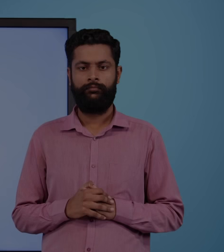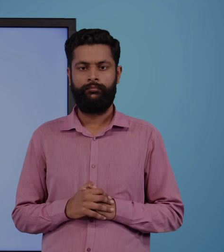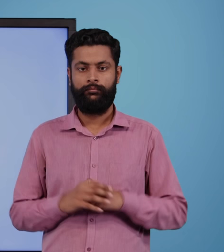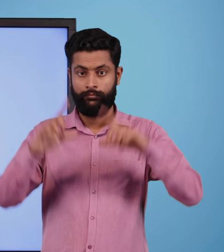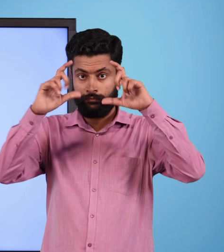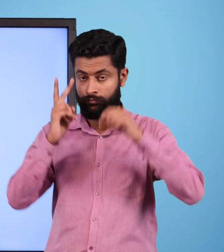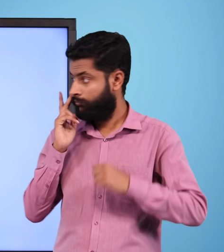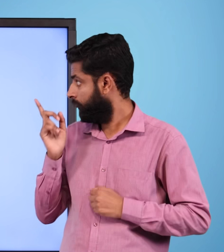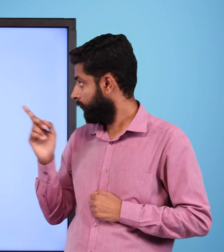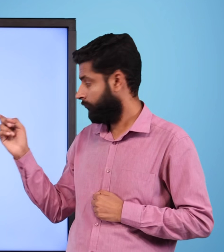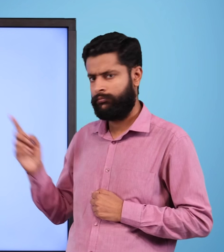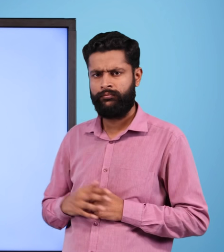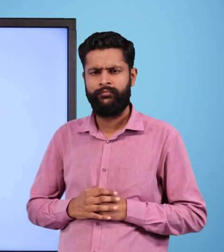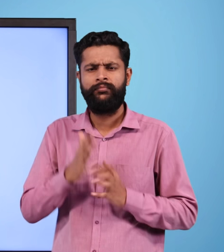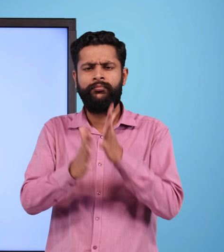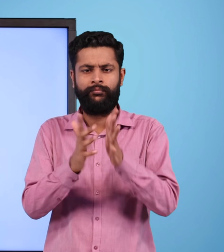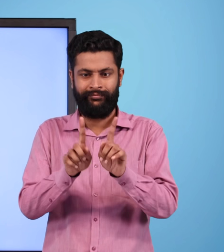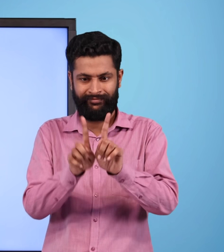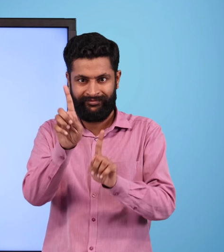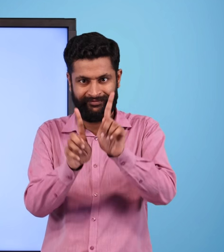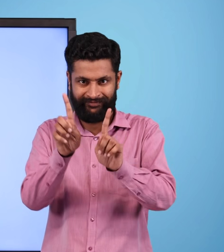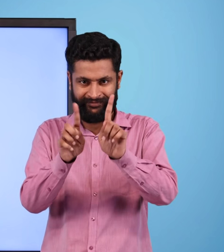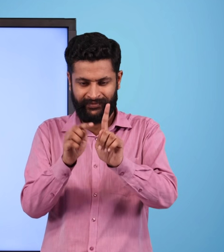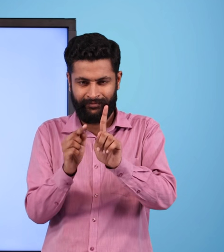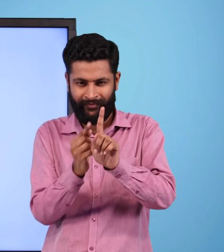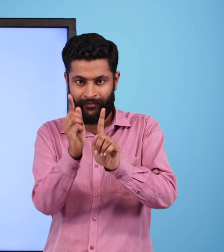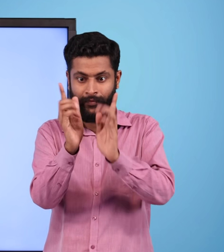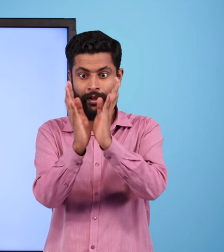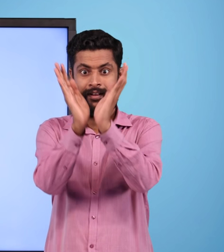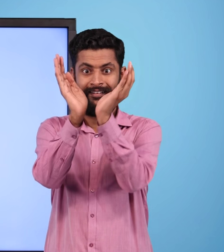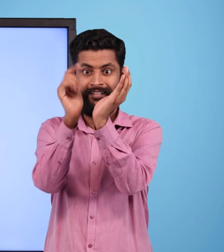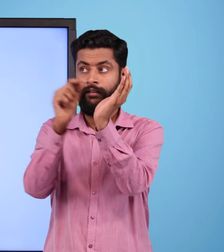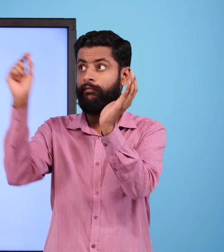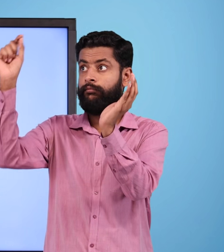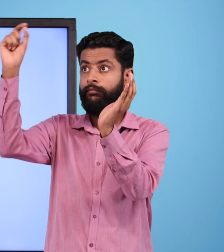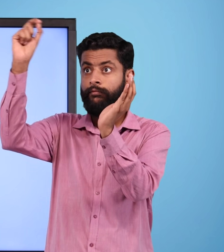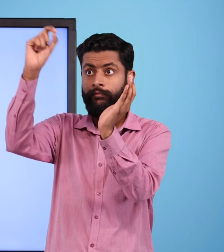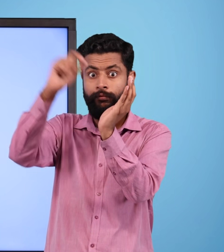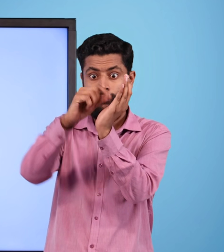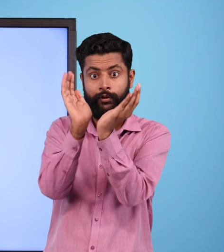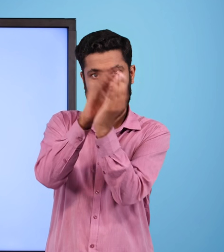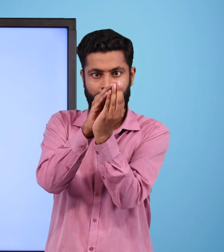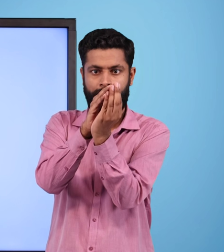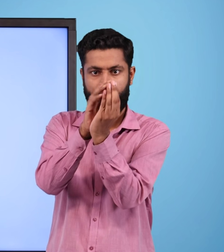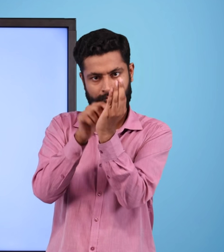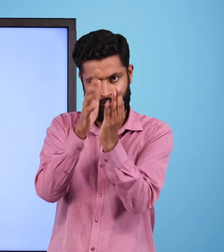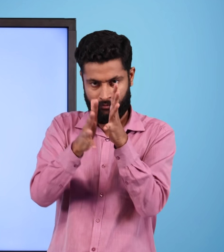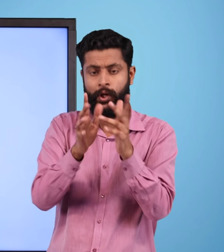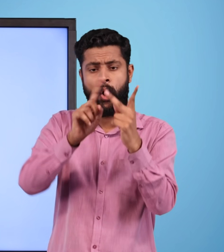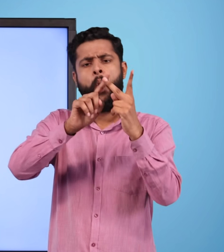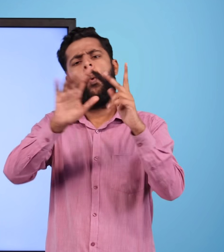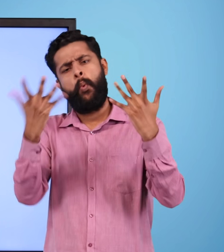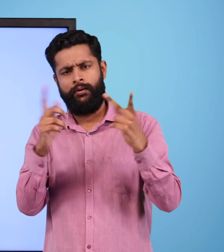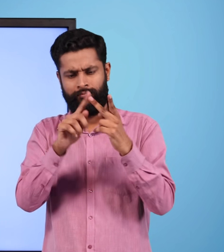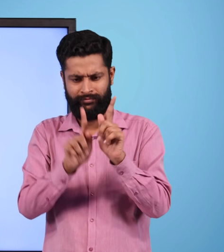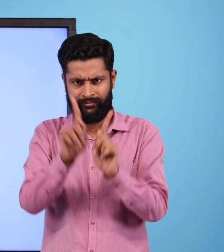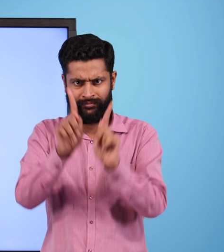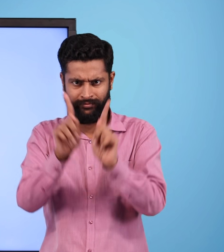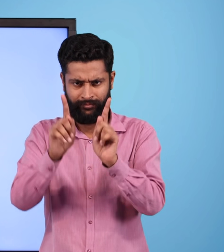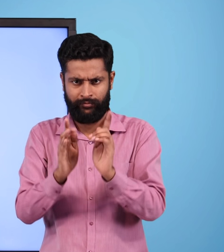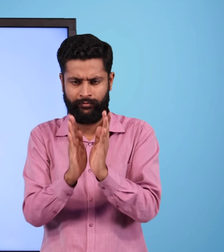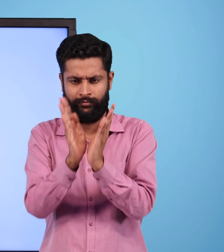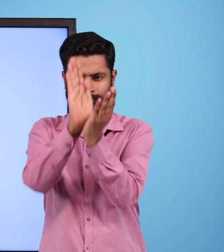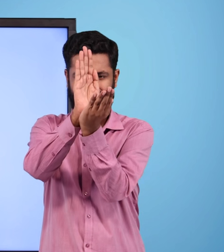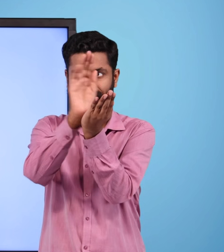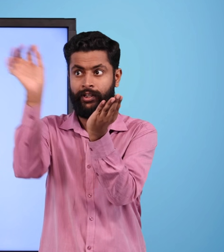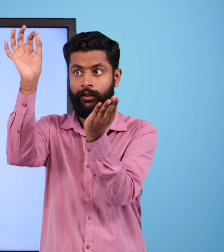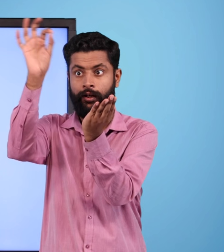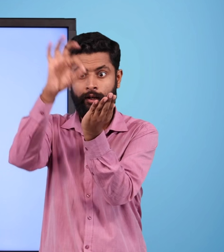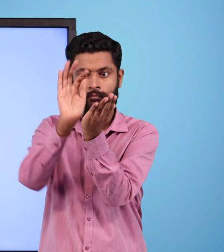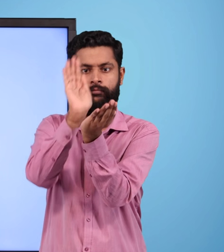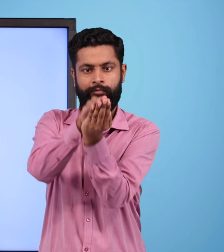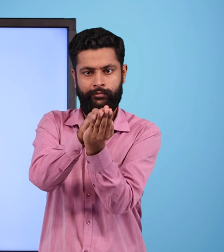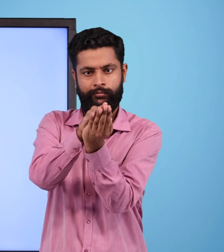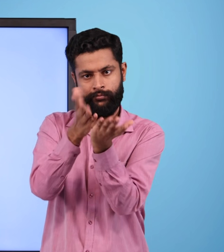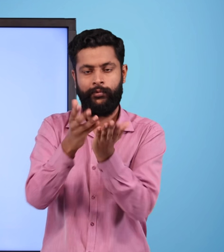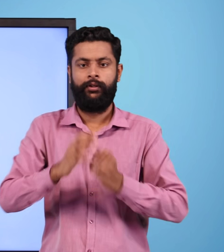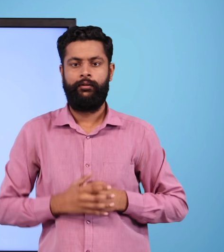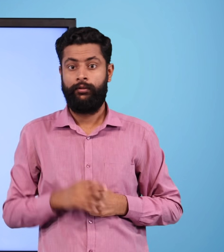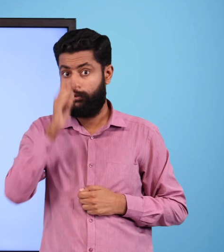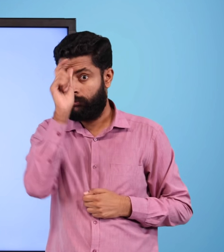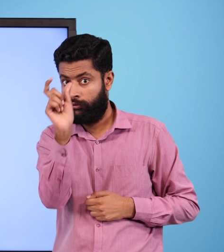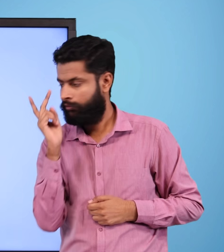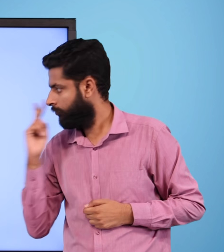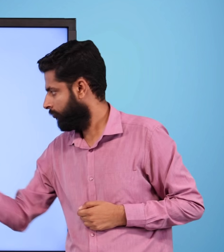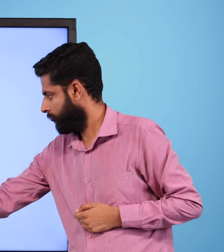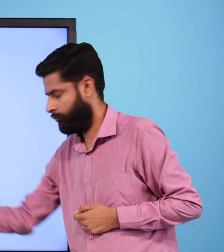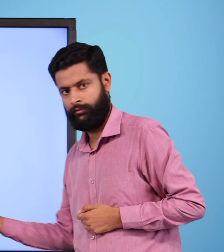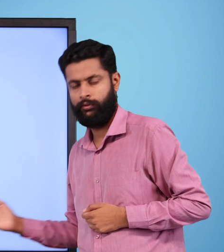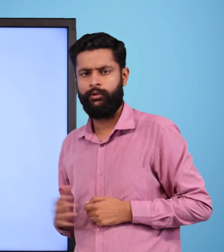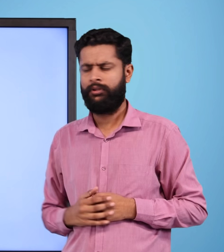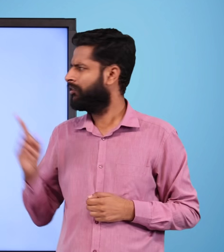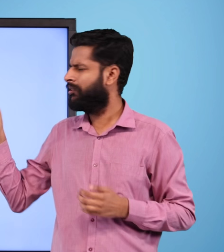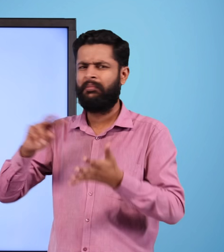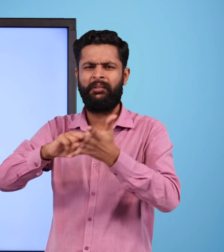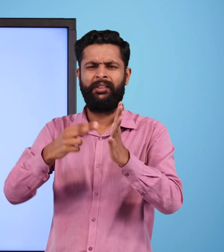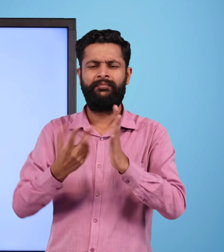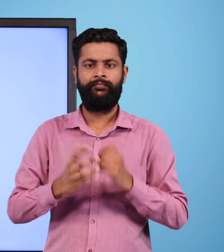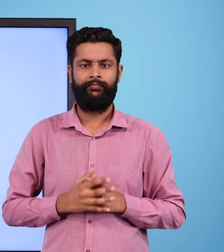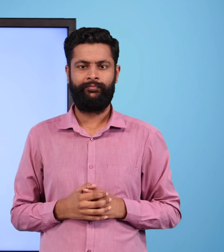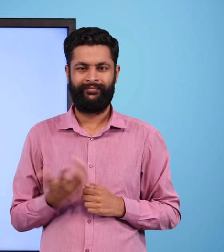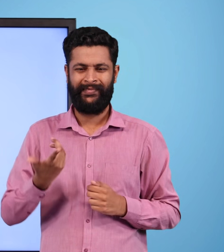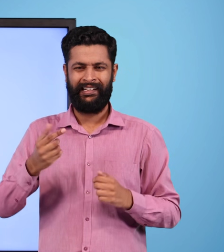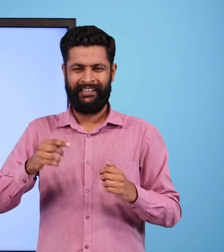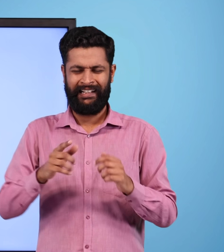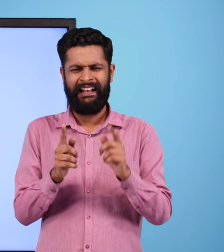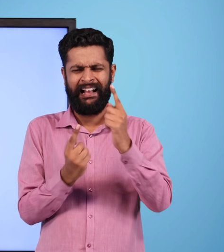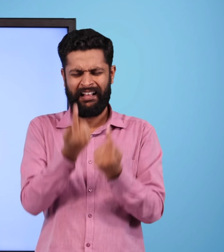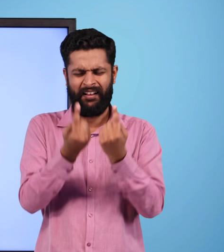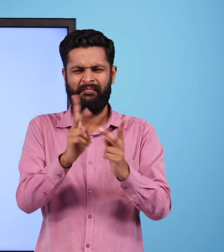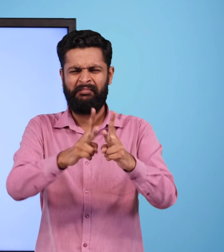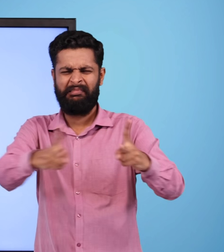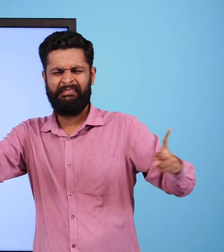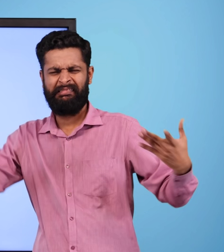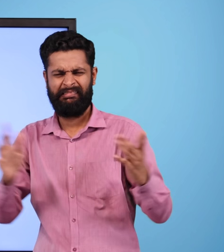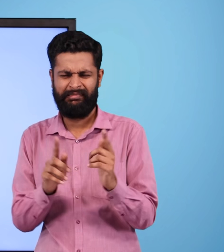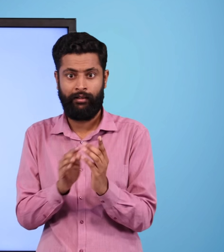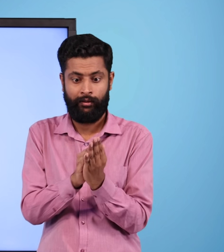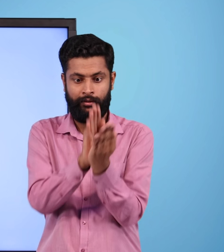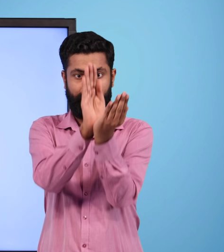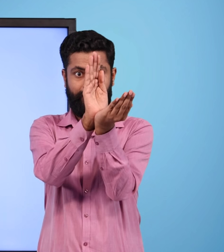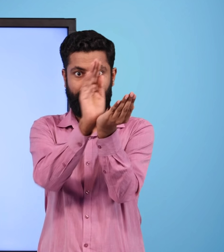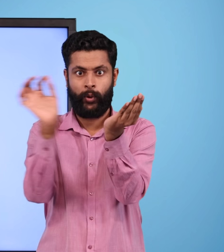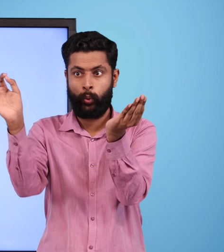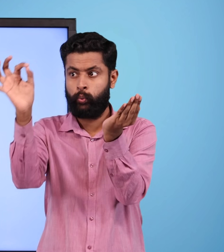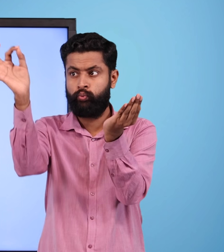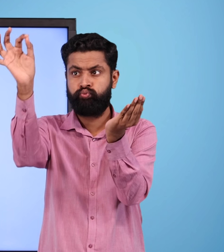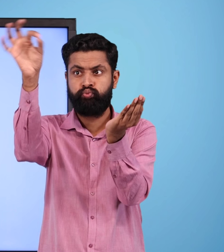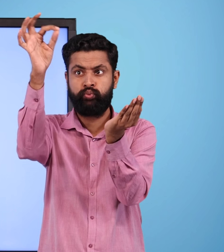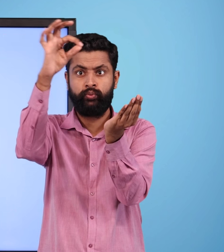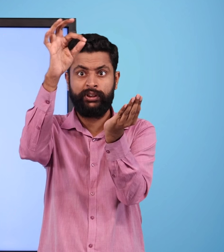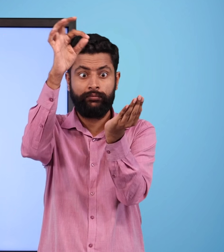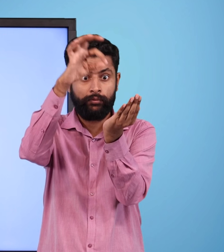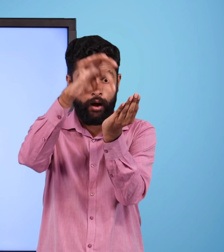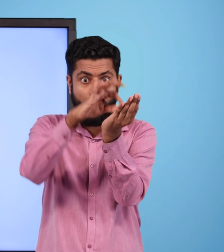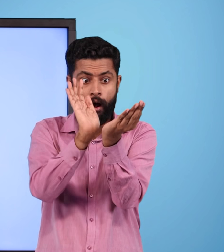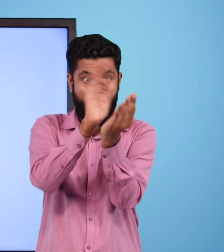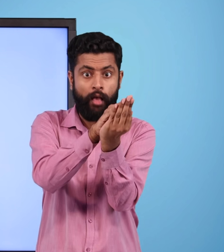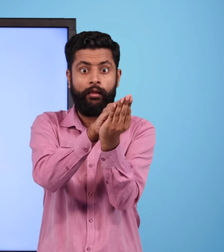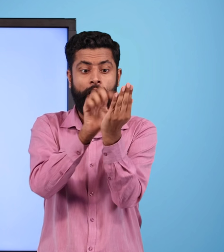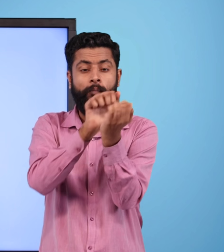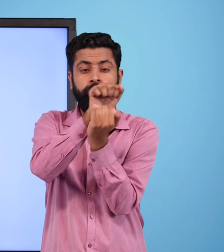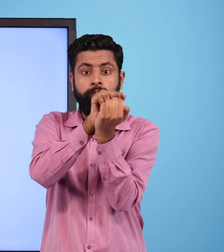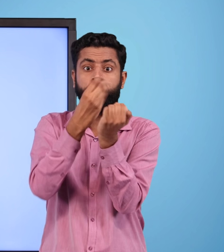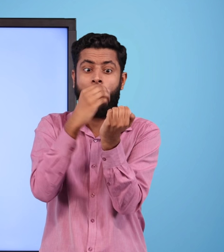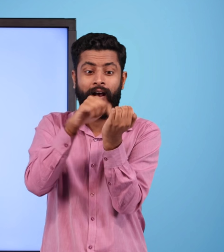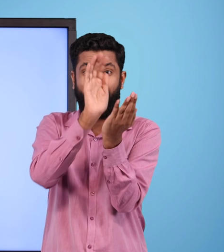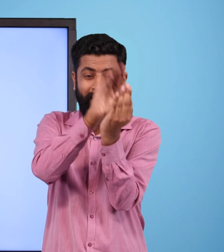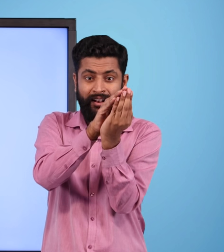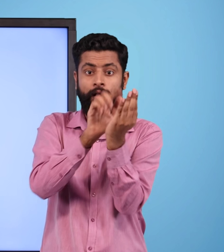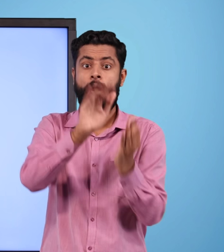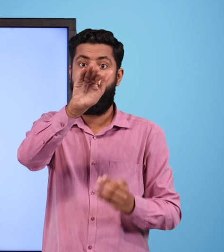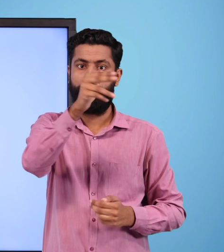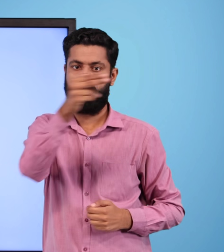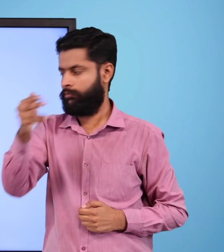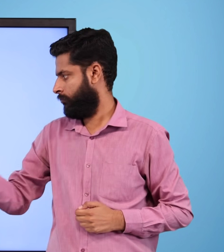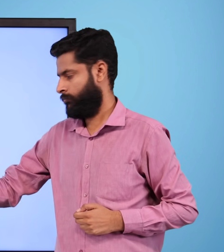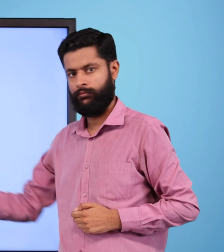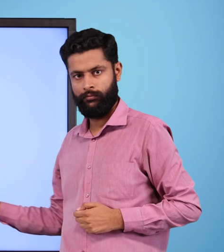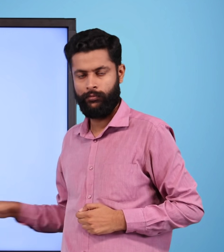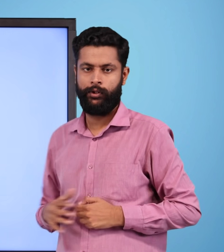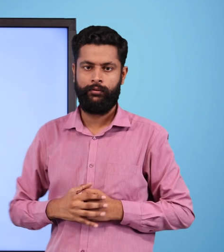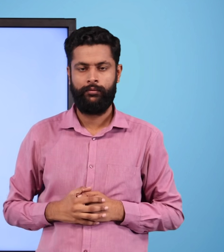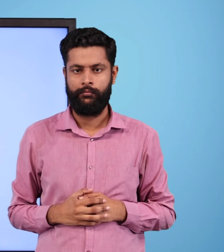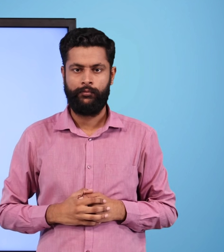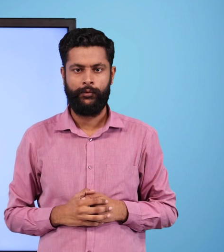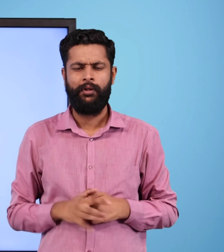Insectivorous This is the sign for insectivorous plant. There are a few plants which can trap insects and digest them. Such plants are called insectivorous plants.